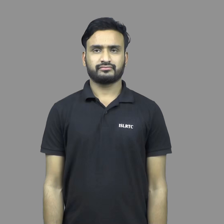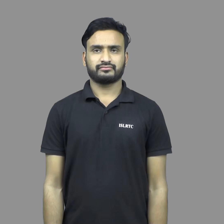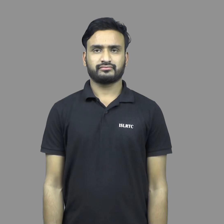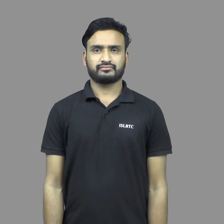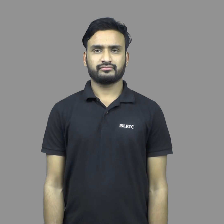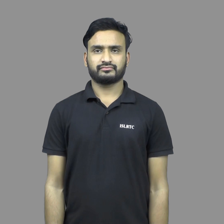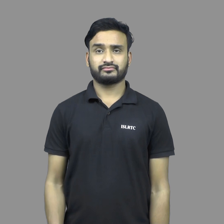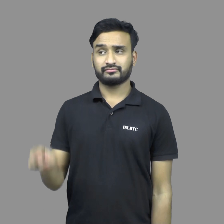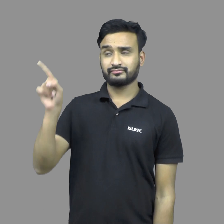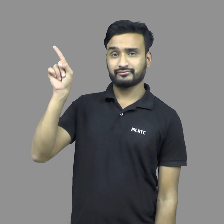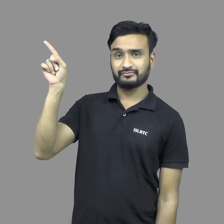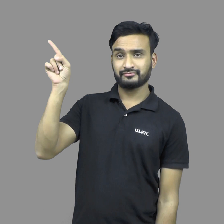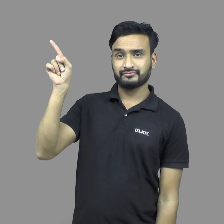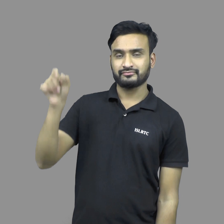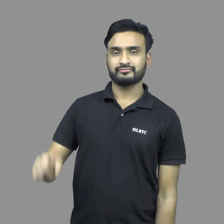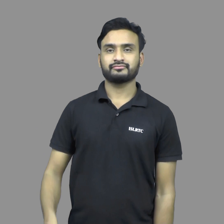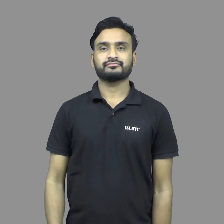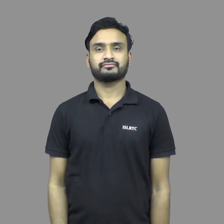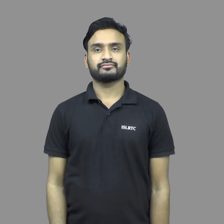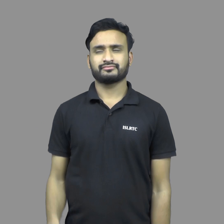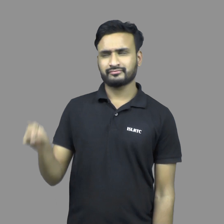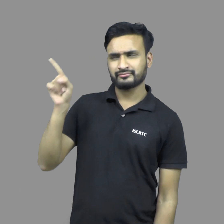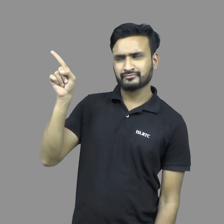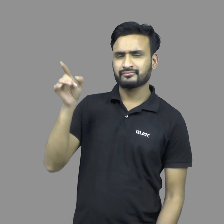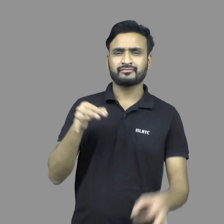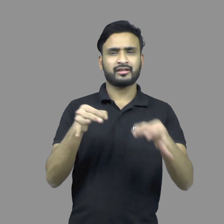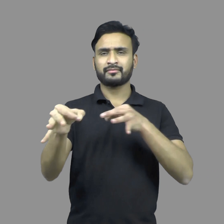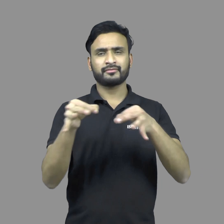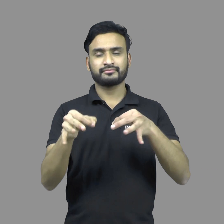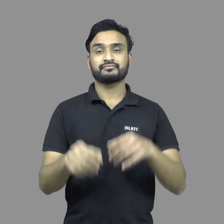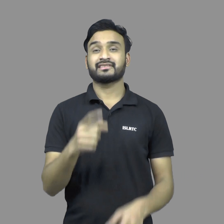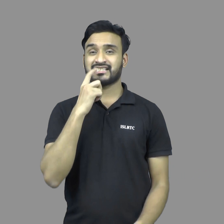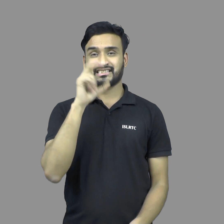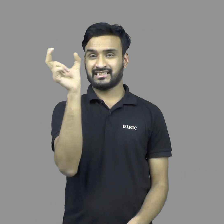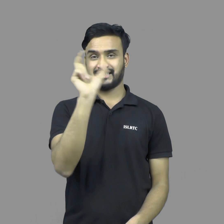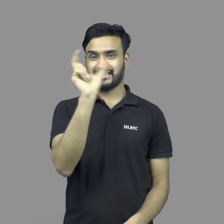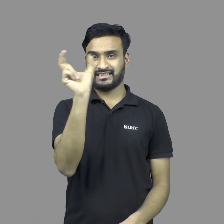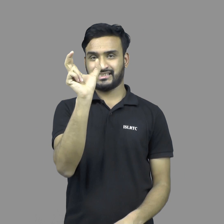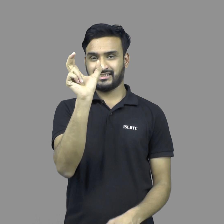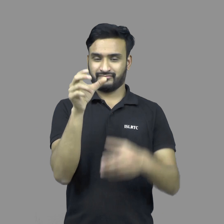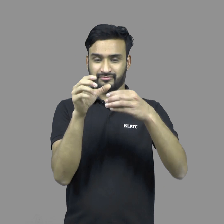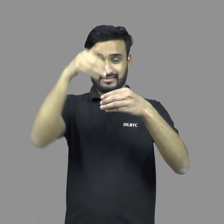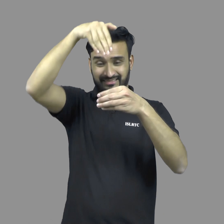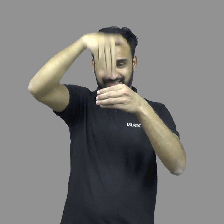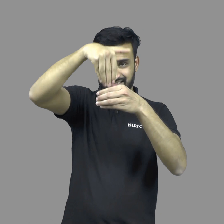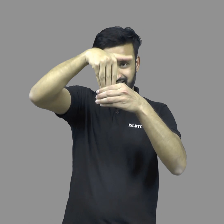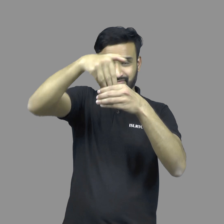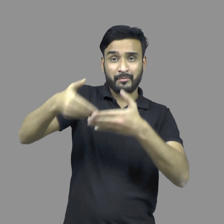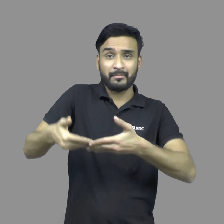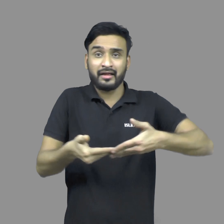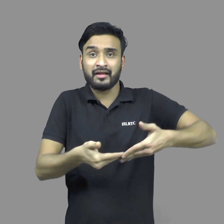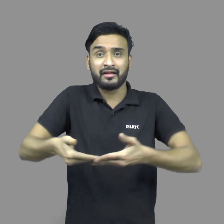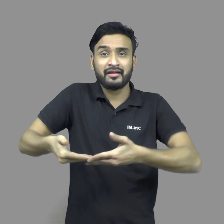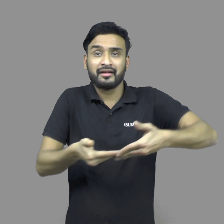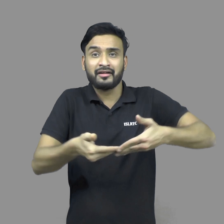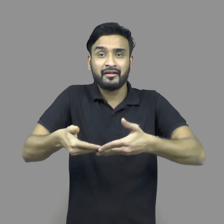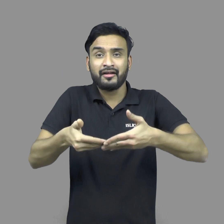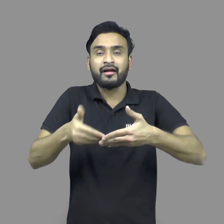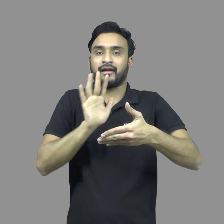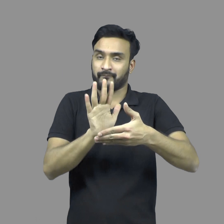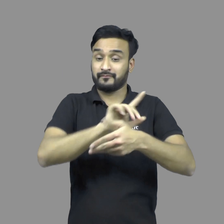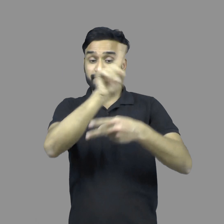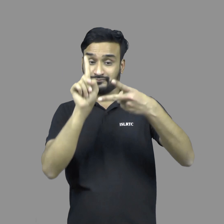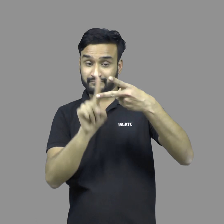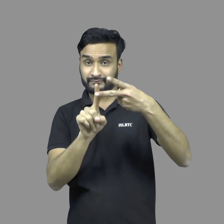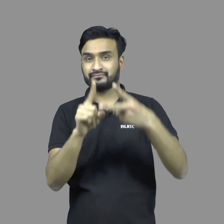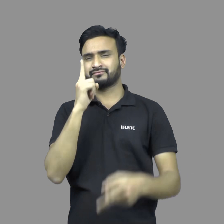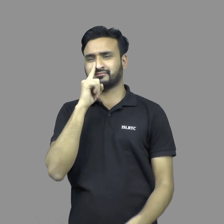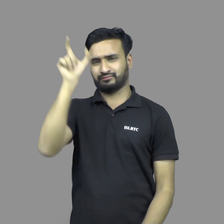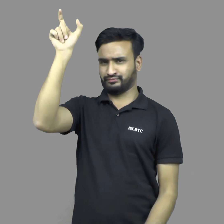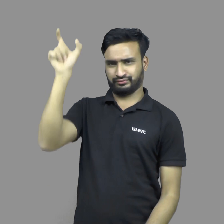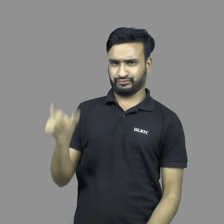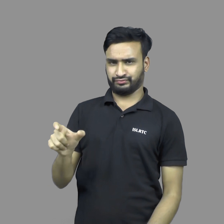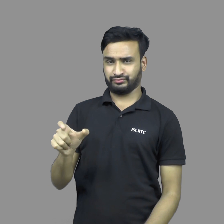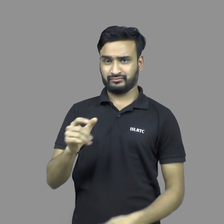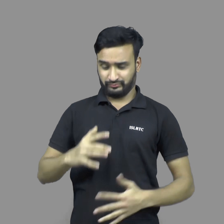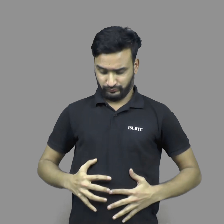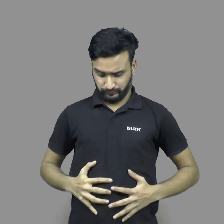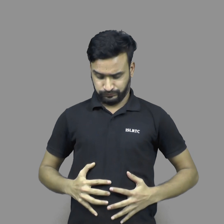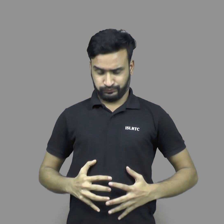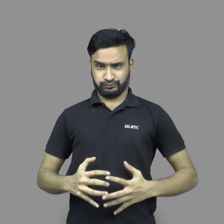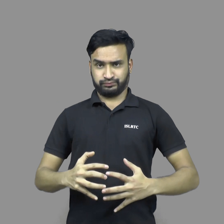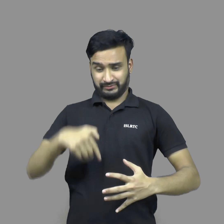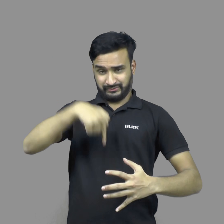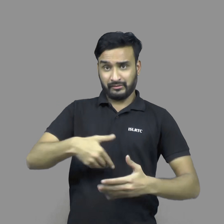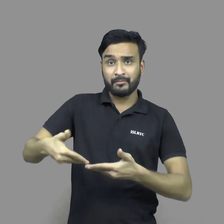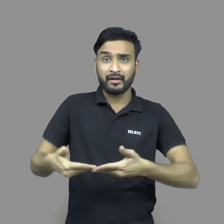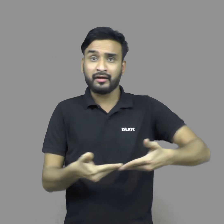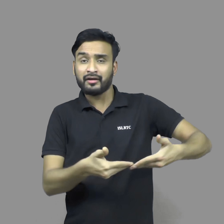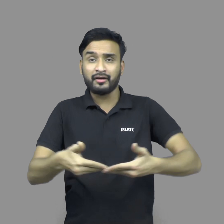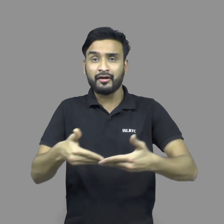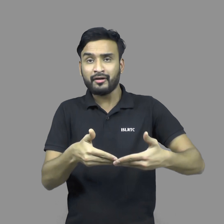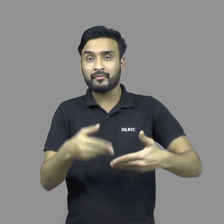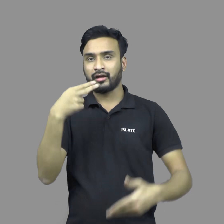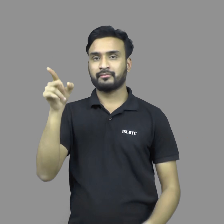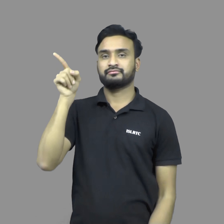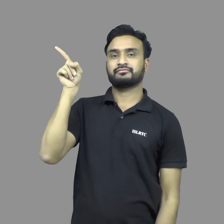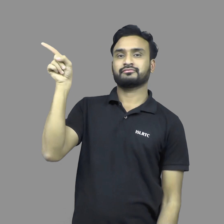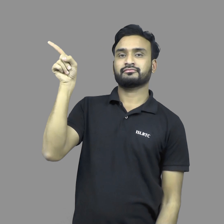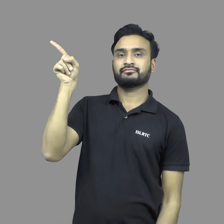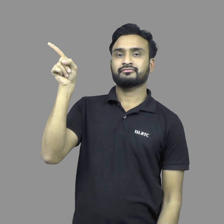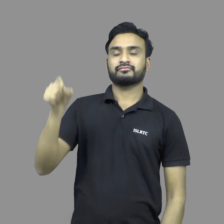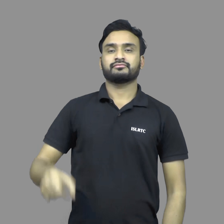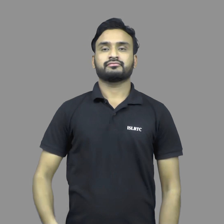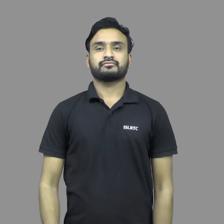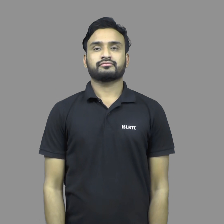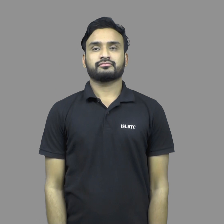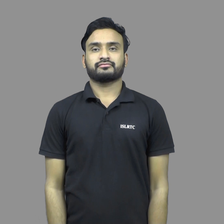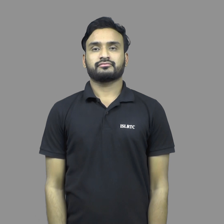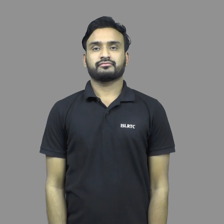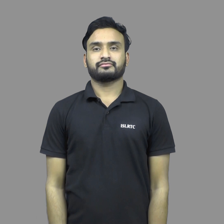Fetus